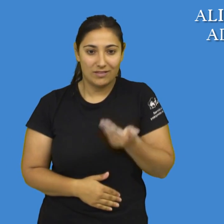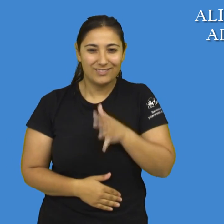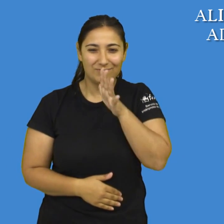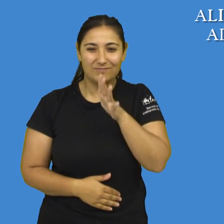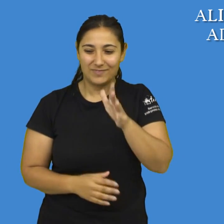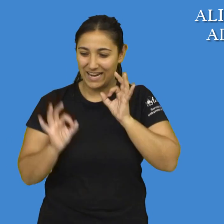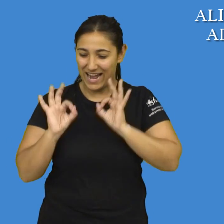motivo